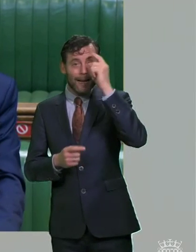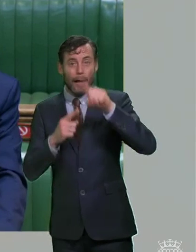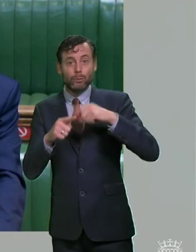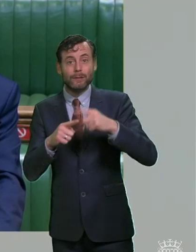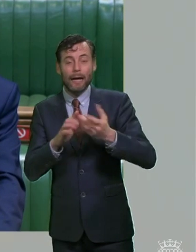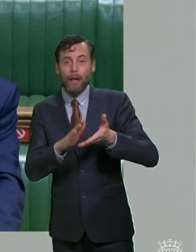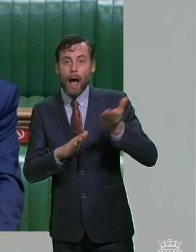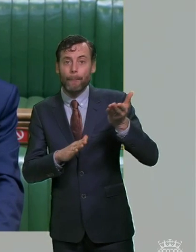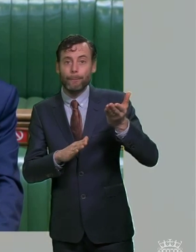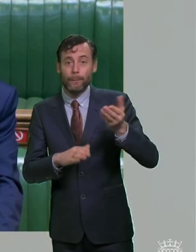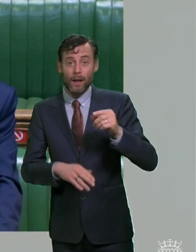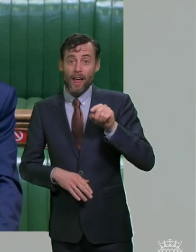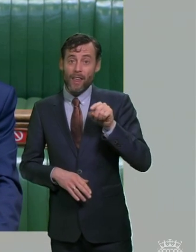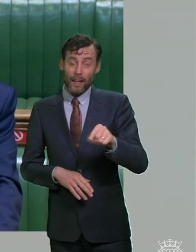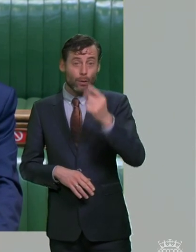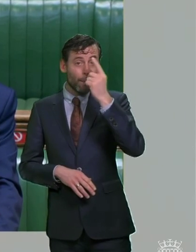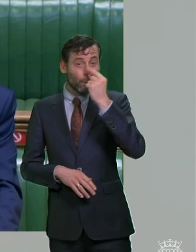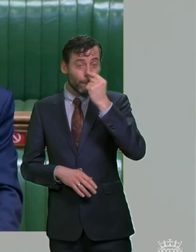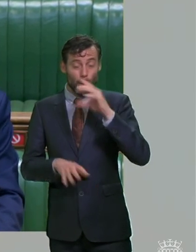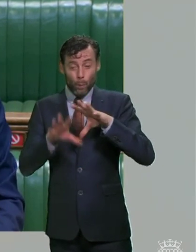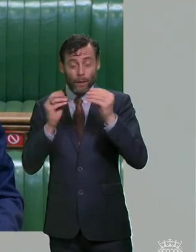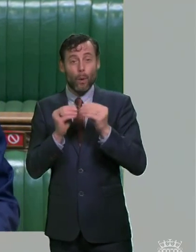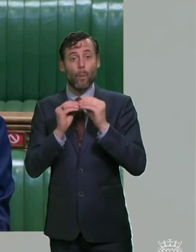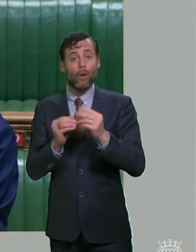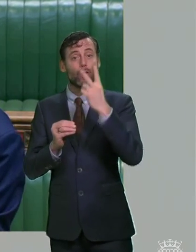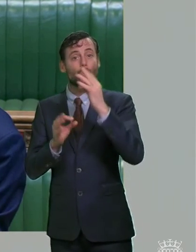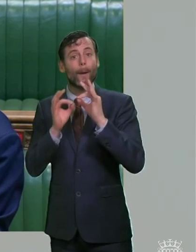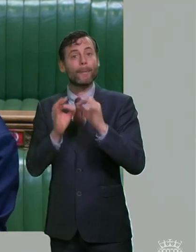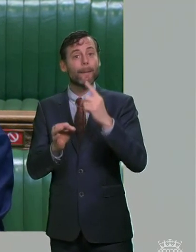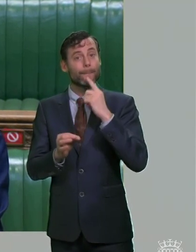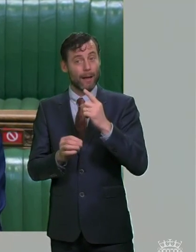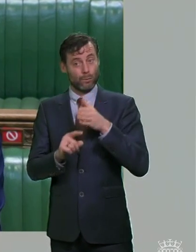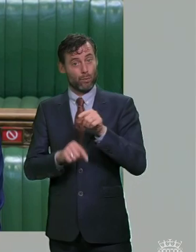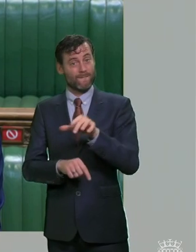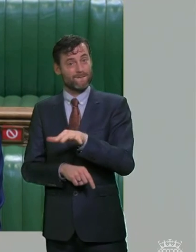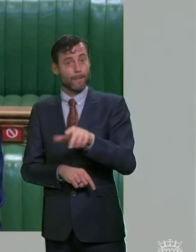That is a £2 billion rise on families. I am not blaming councils.